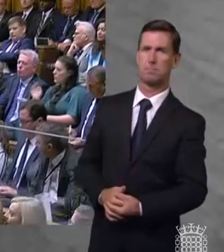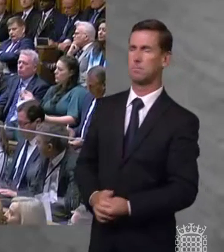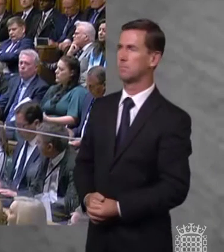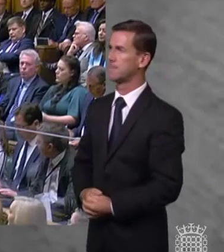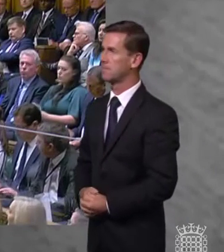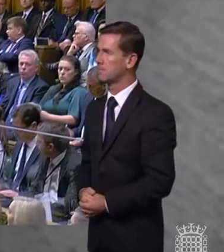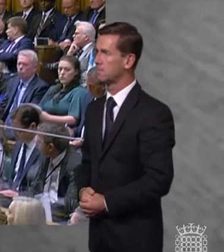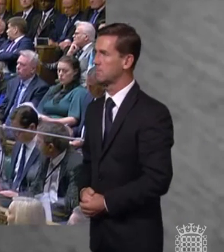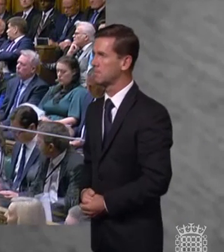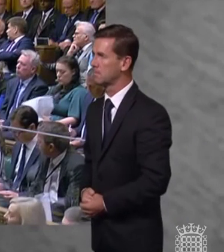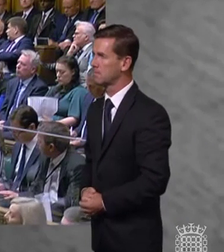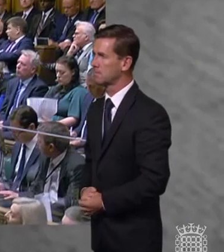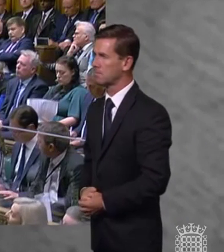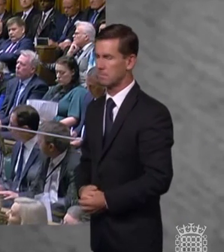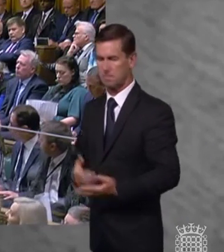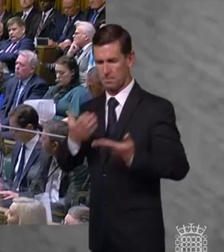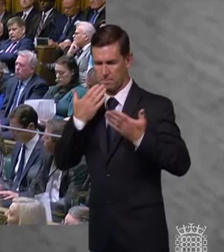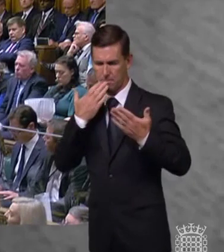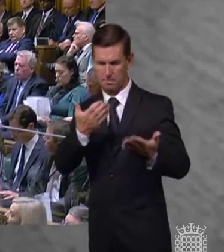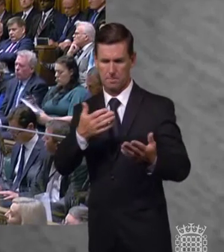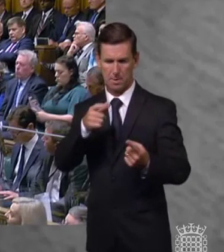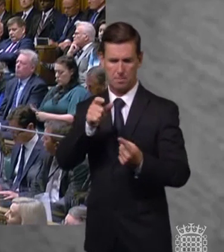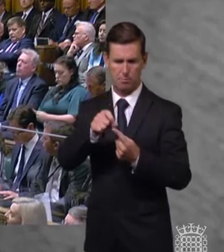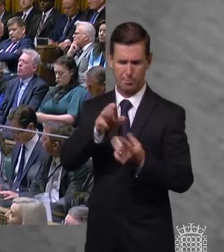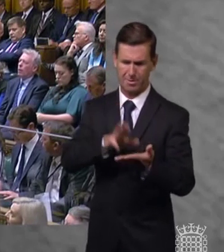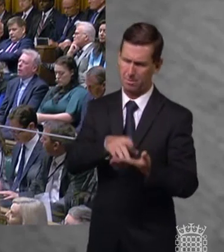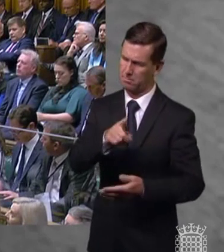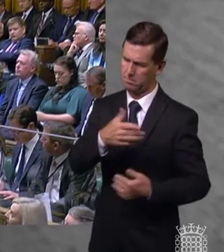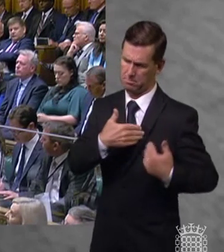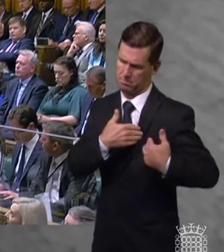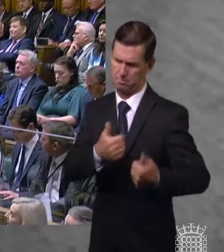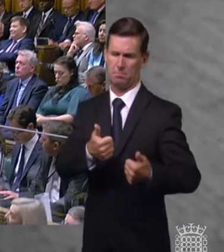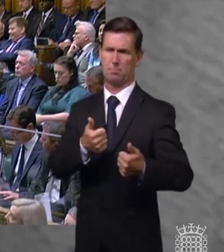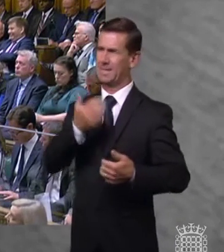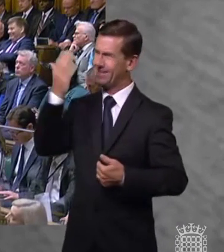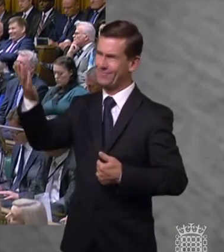I am grateful to the Prime Minister for giving way; he is being very generous with his time.